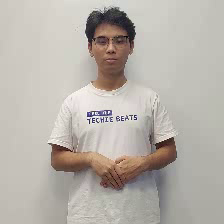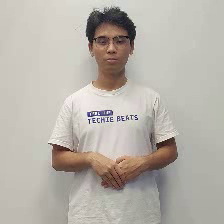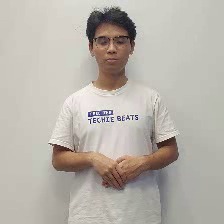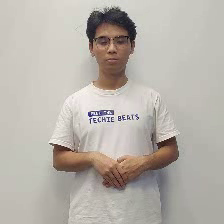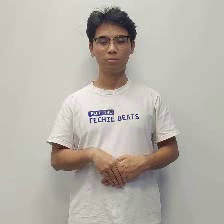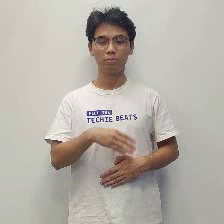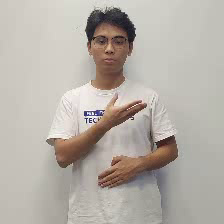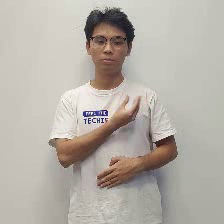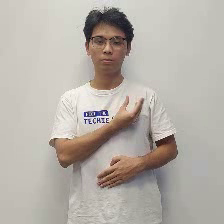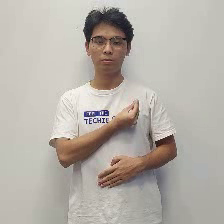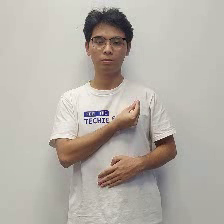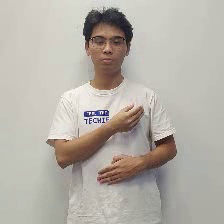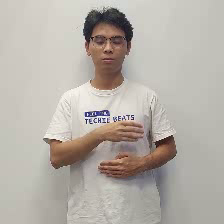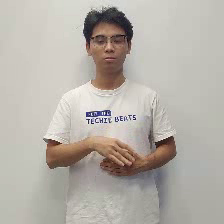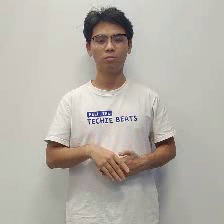Xúc động